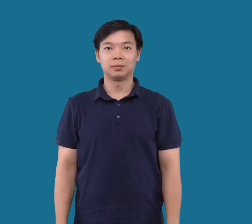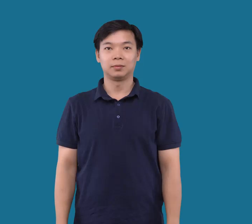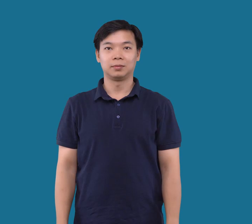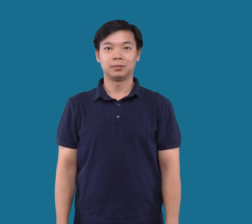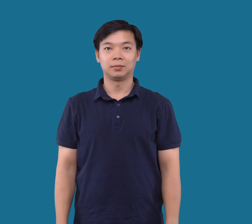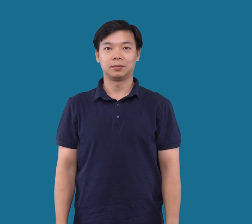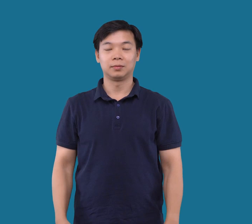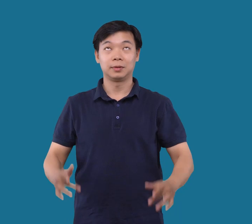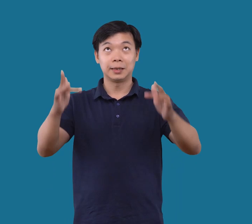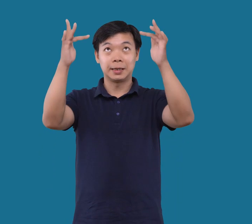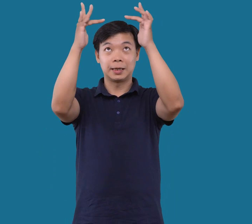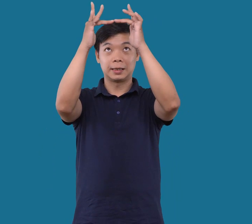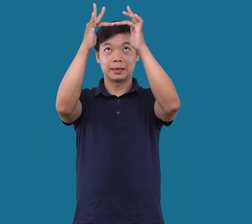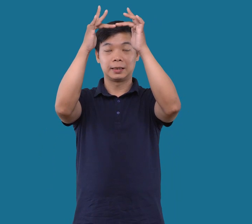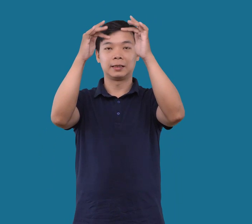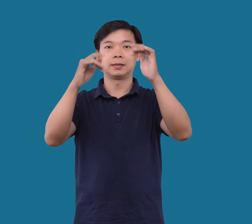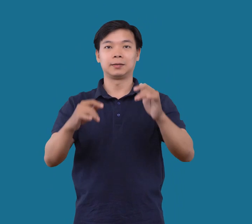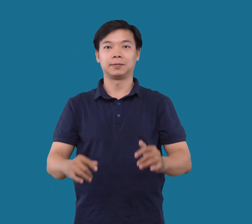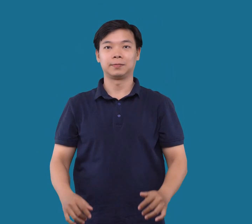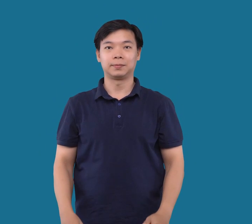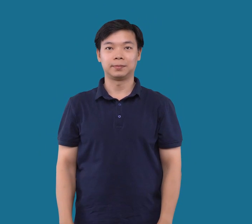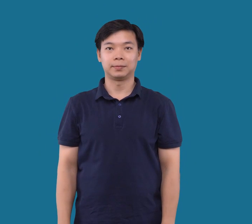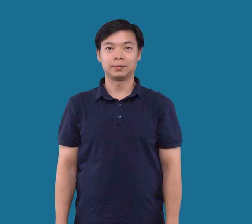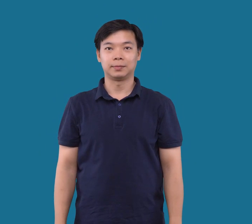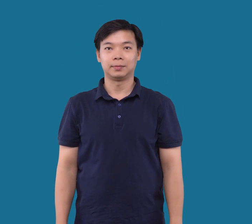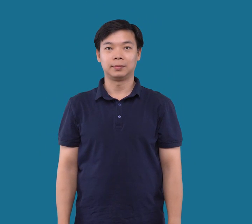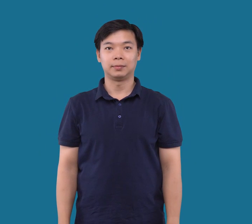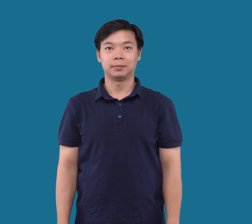đỉnh